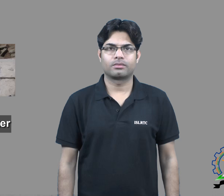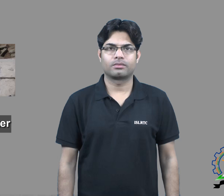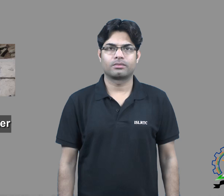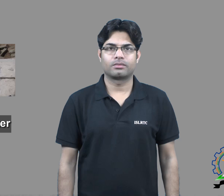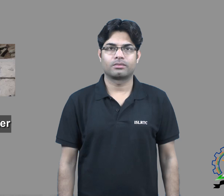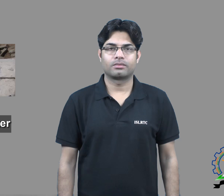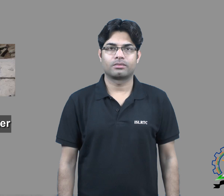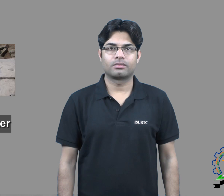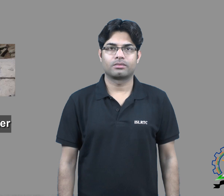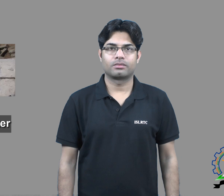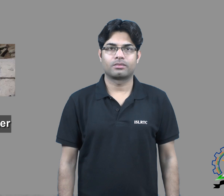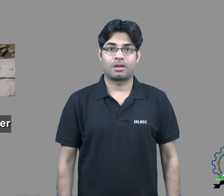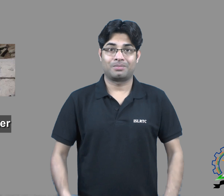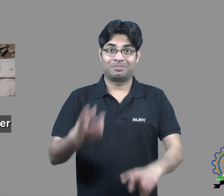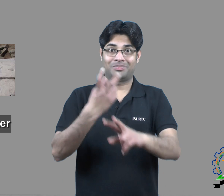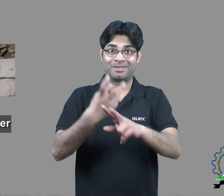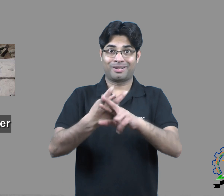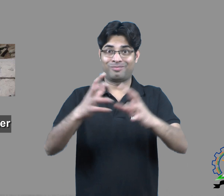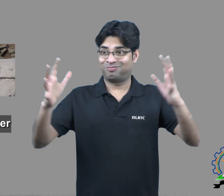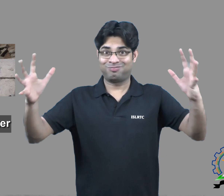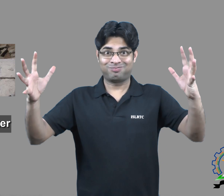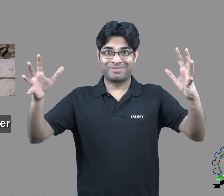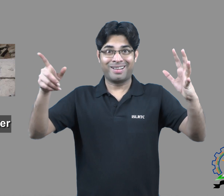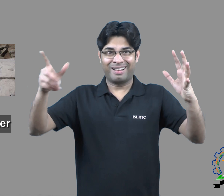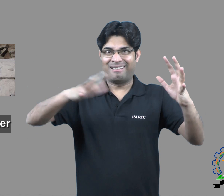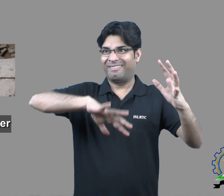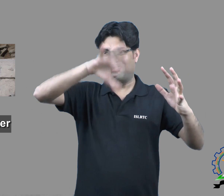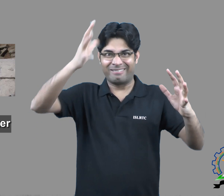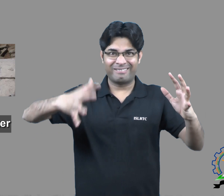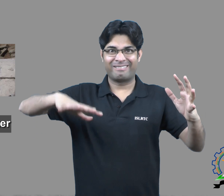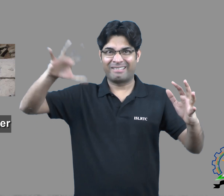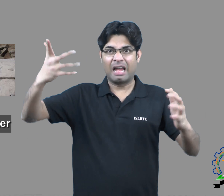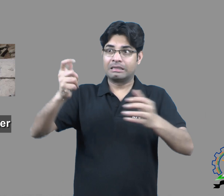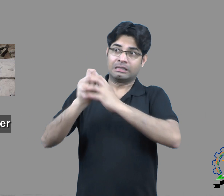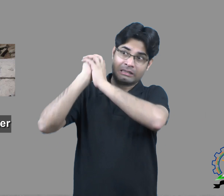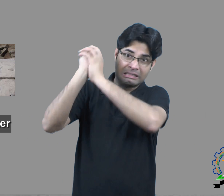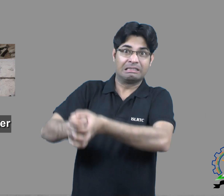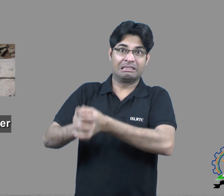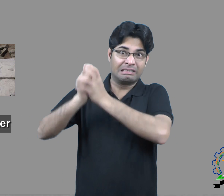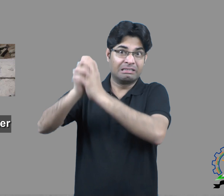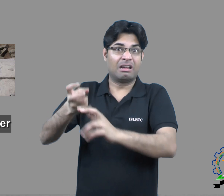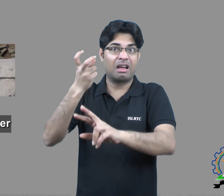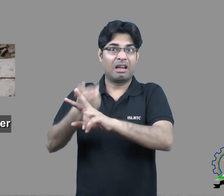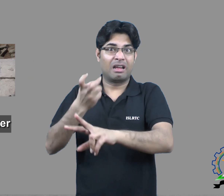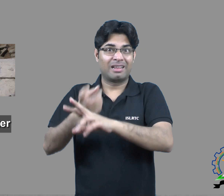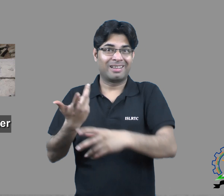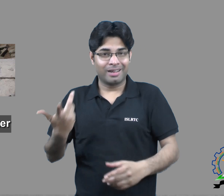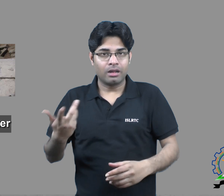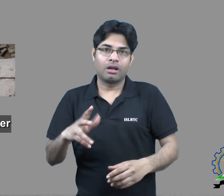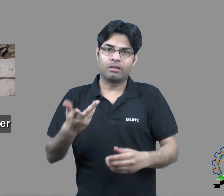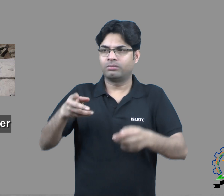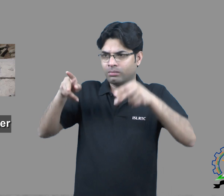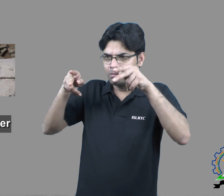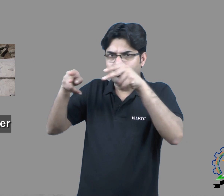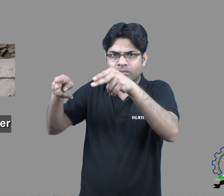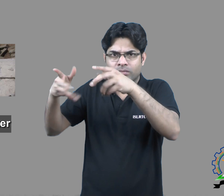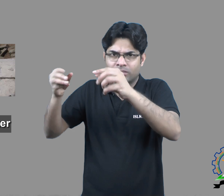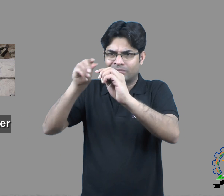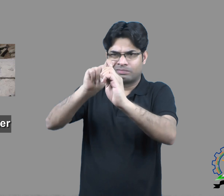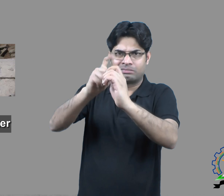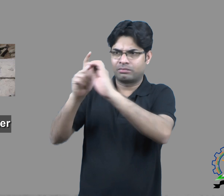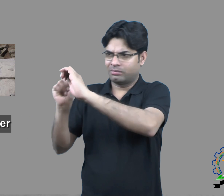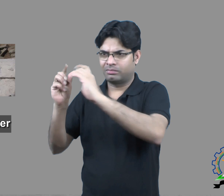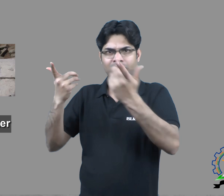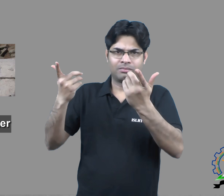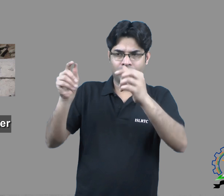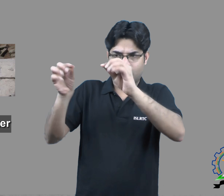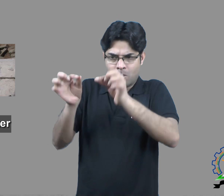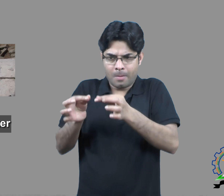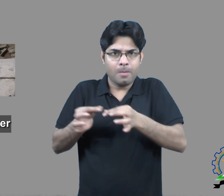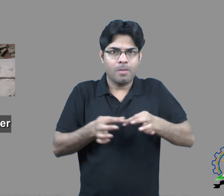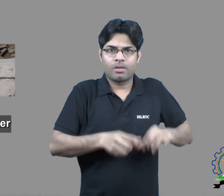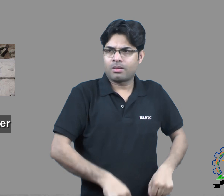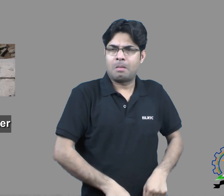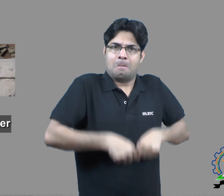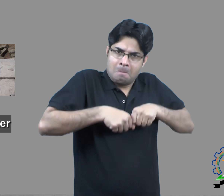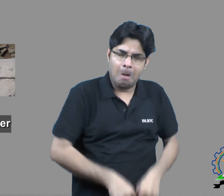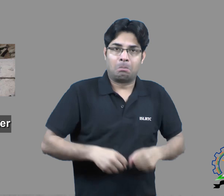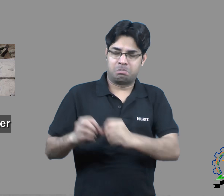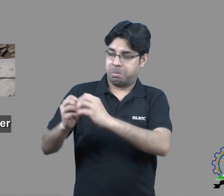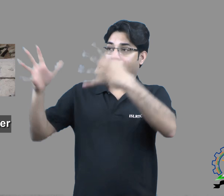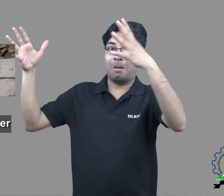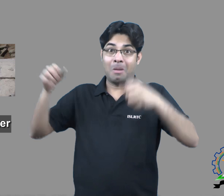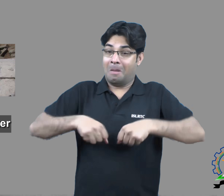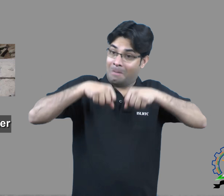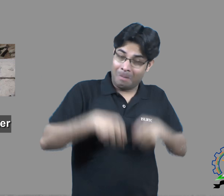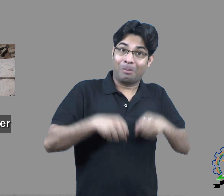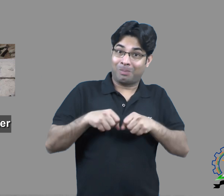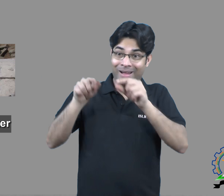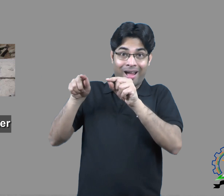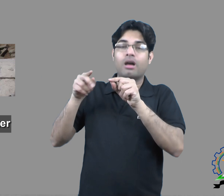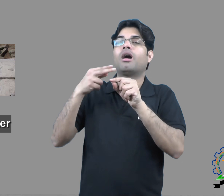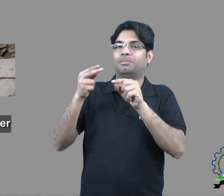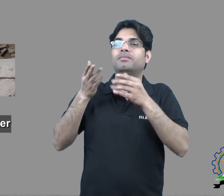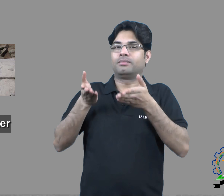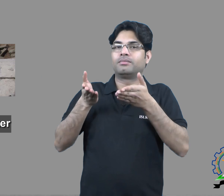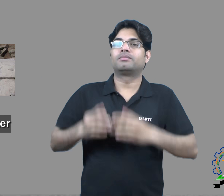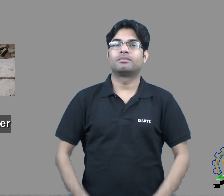Rock Splitter